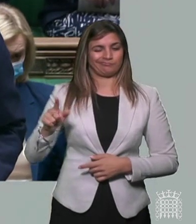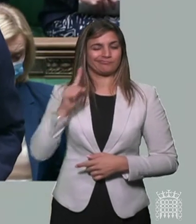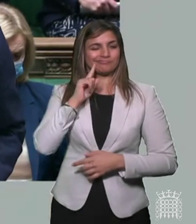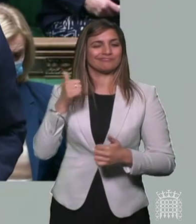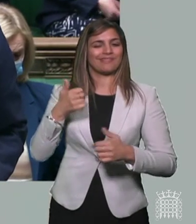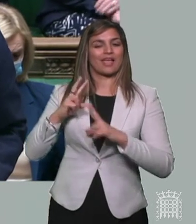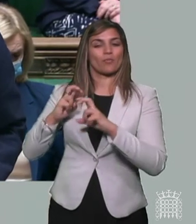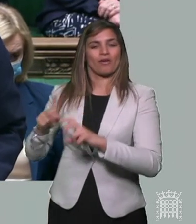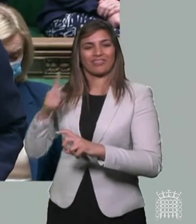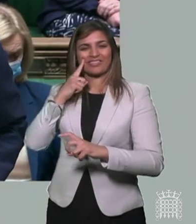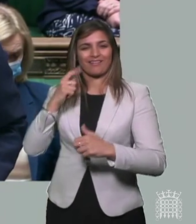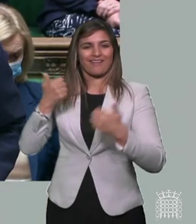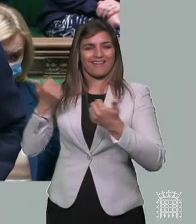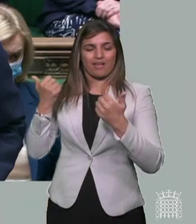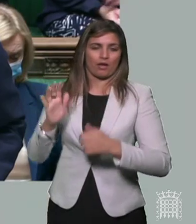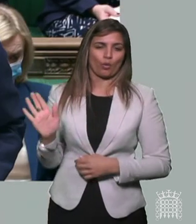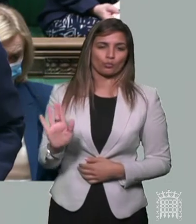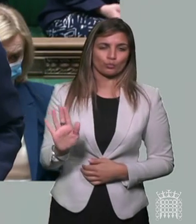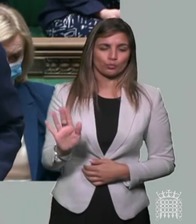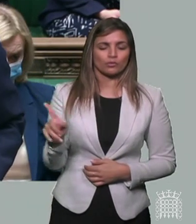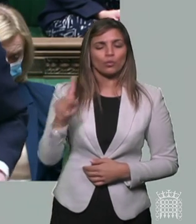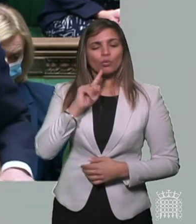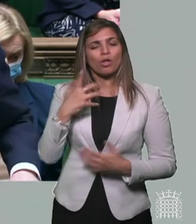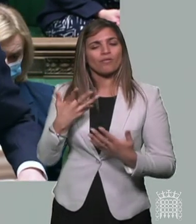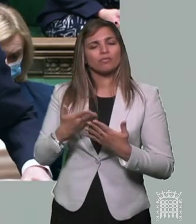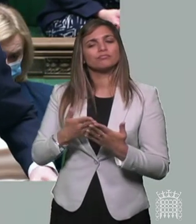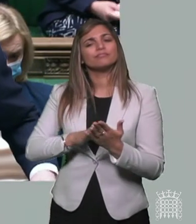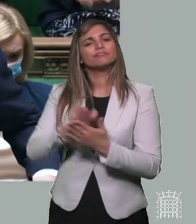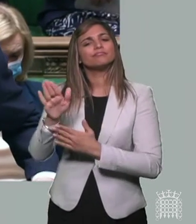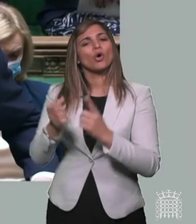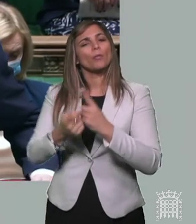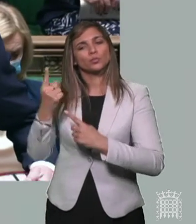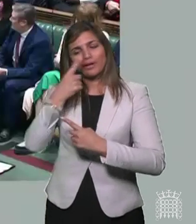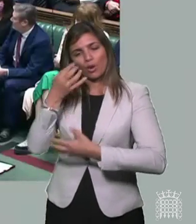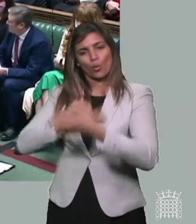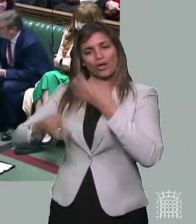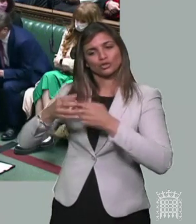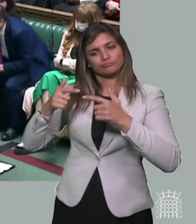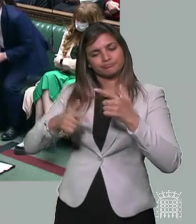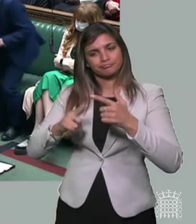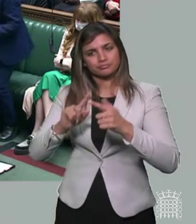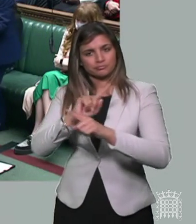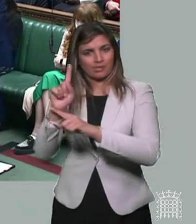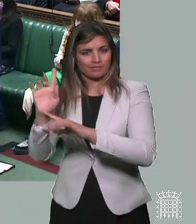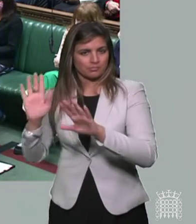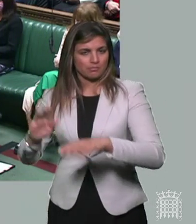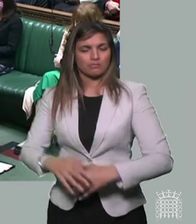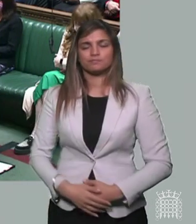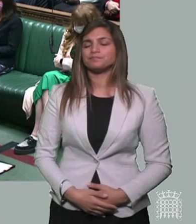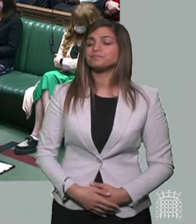He will have a further opportunity, I hope, to question me as soon as possible.